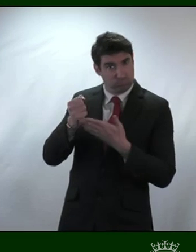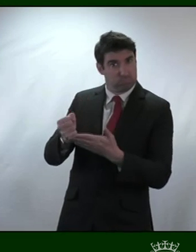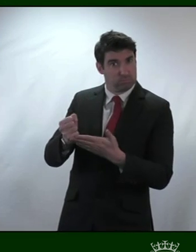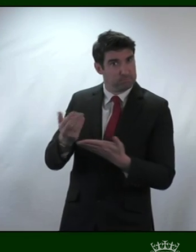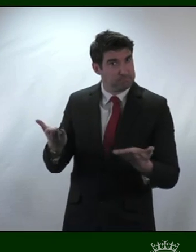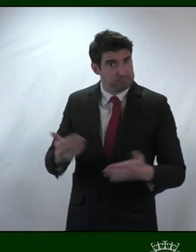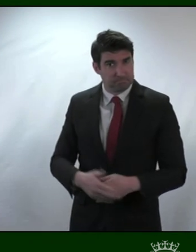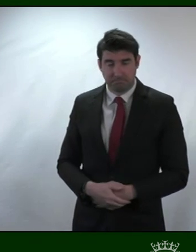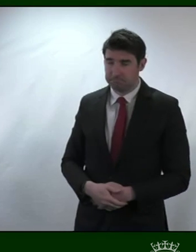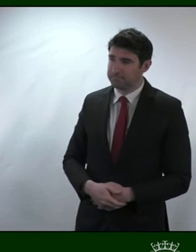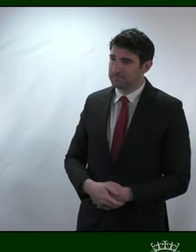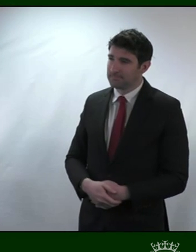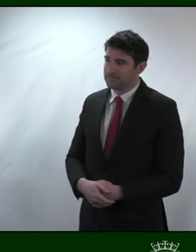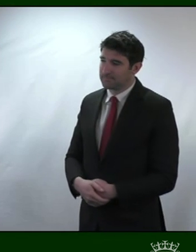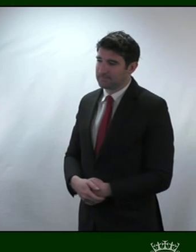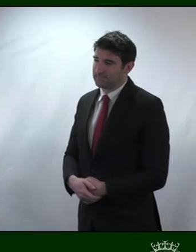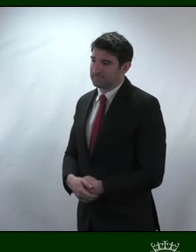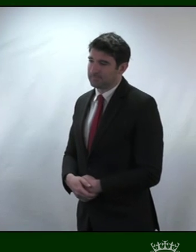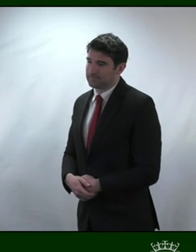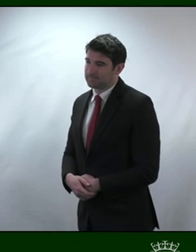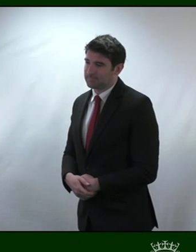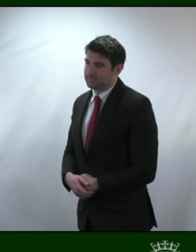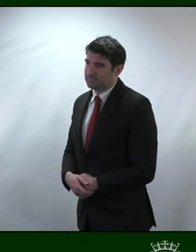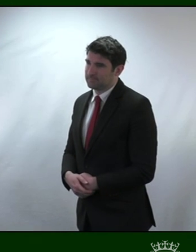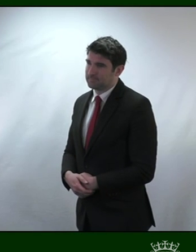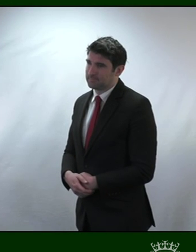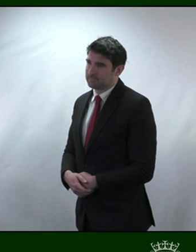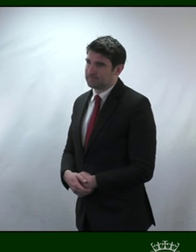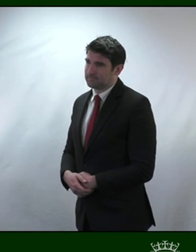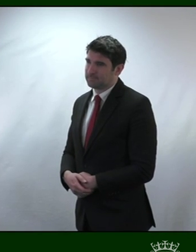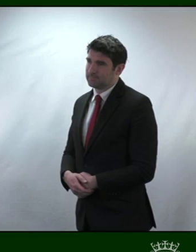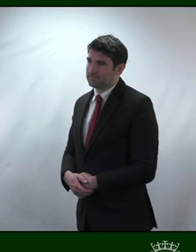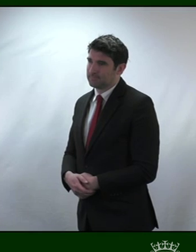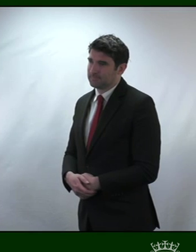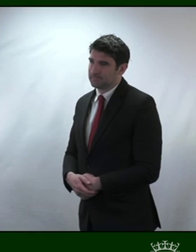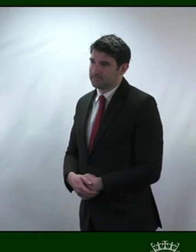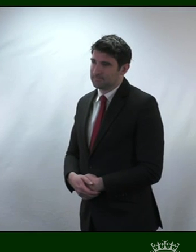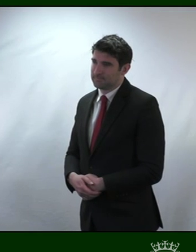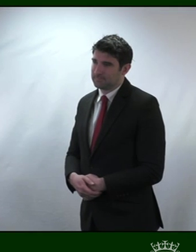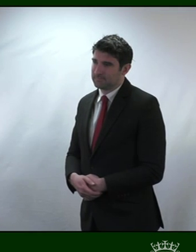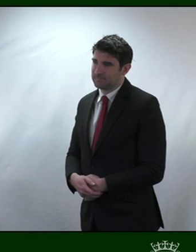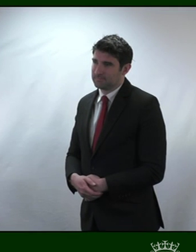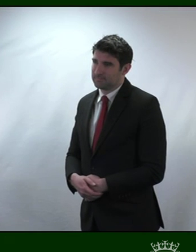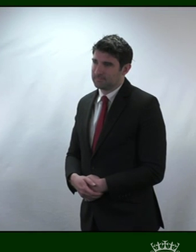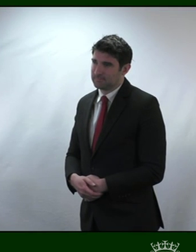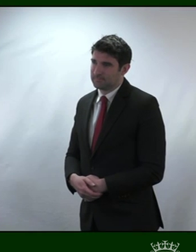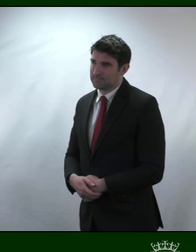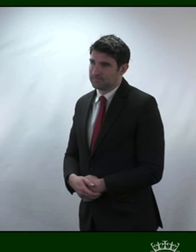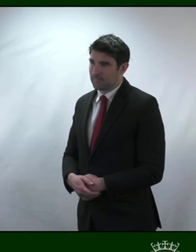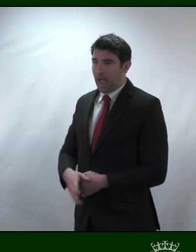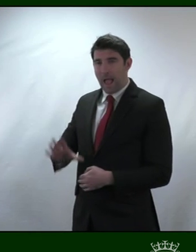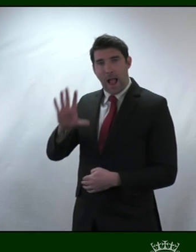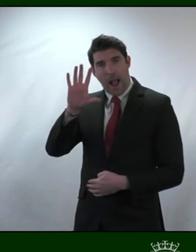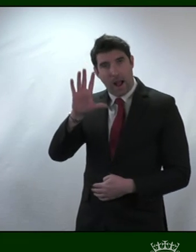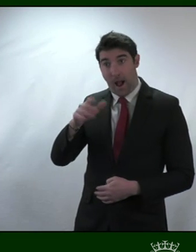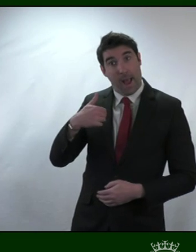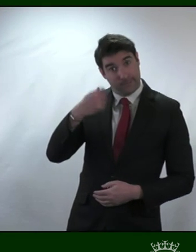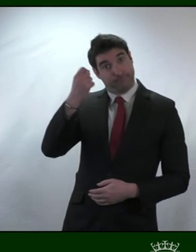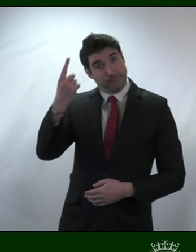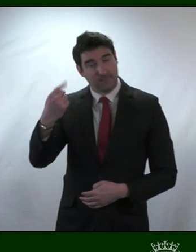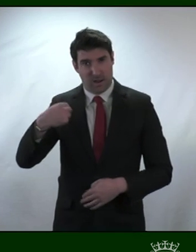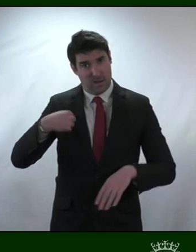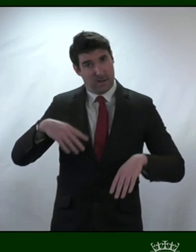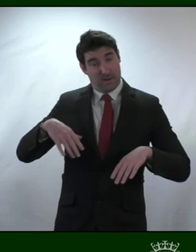I can confidently say that I do not believe that there is another Member of this House who has built as many buses, or caused as many buses to be built, as I have.